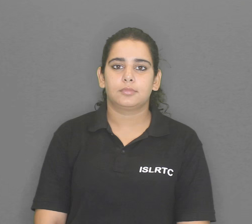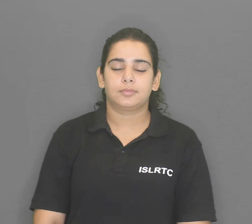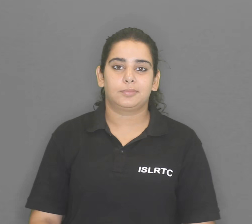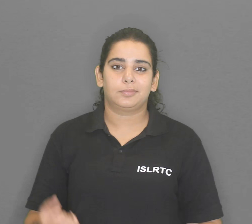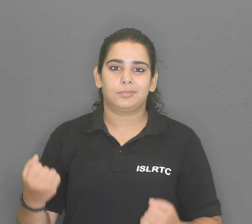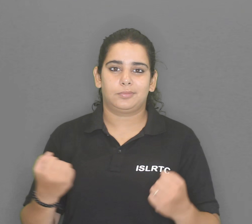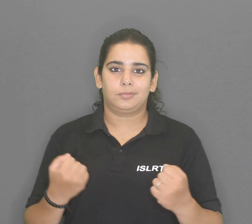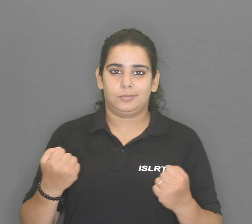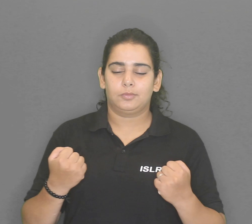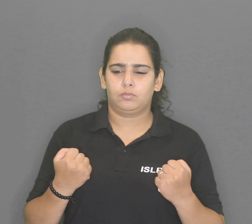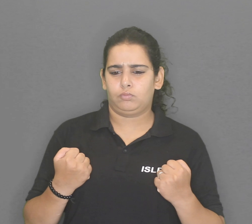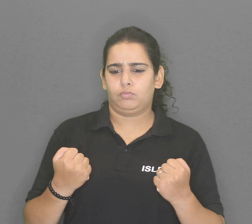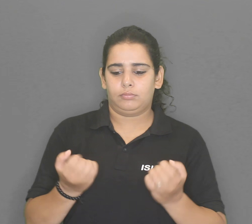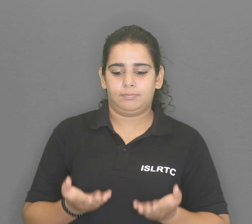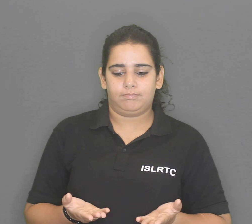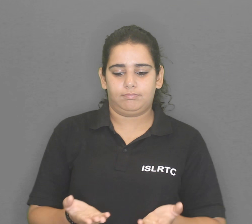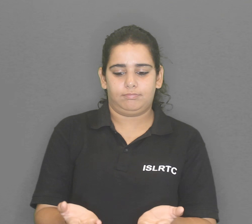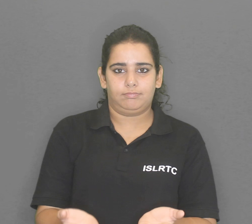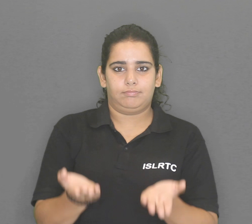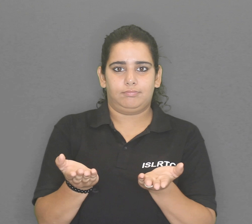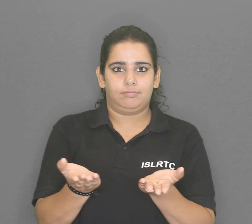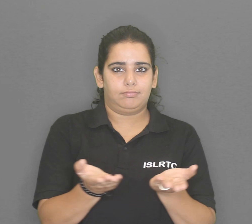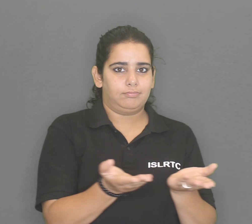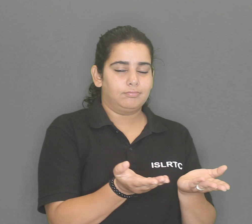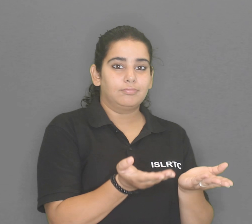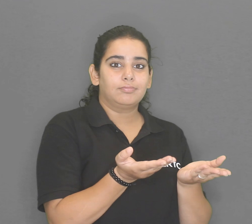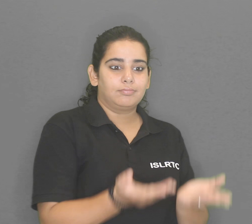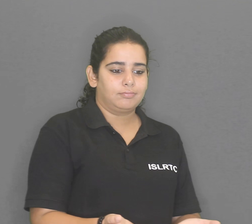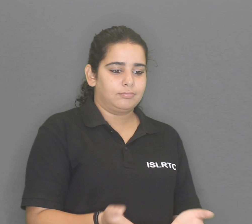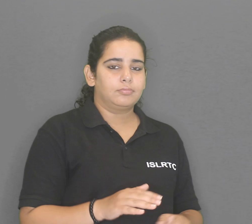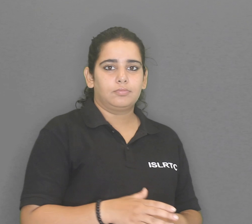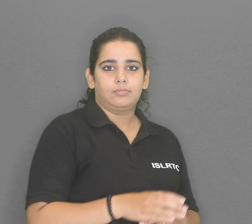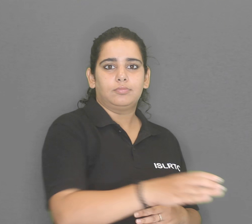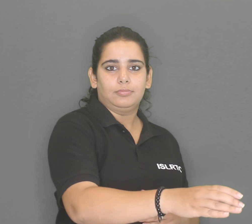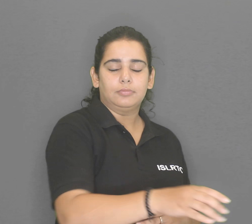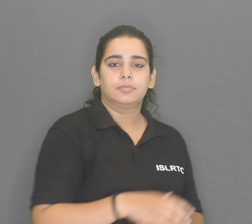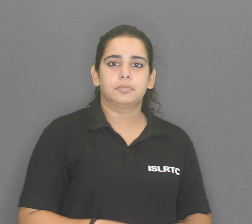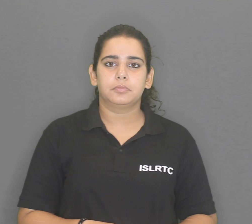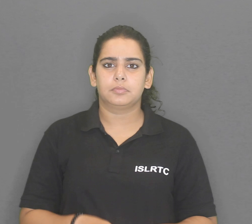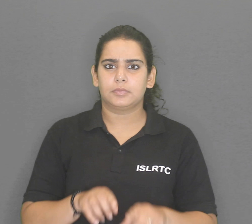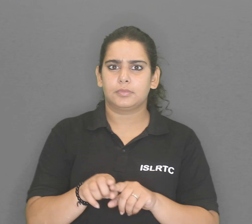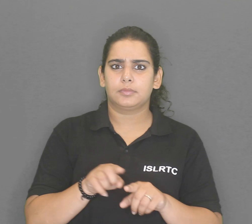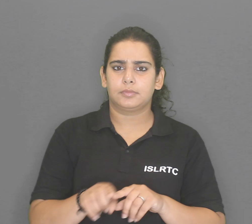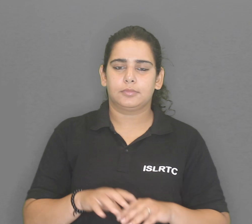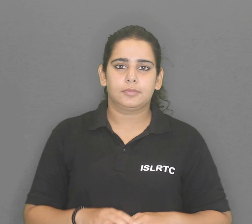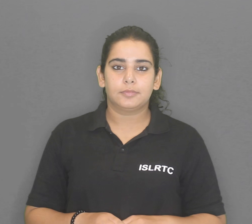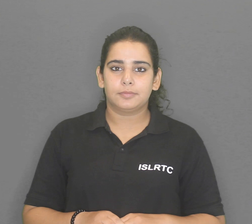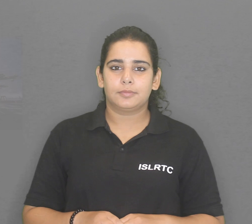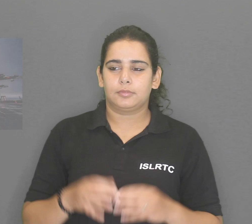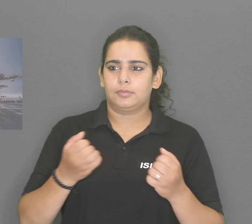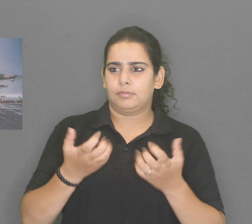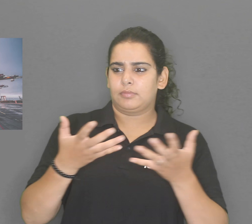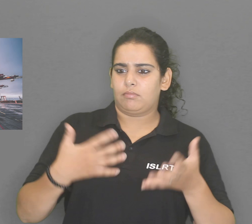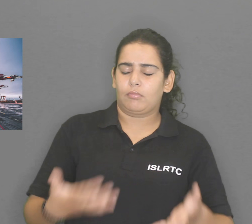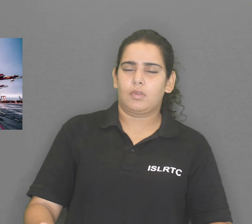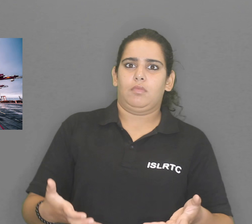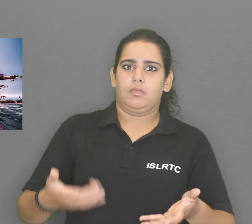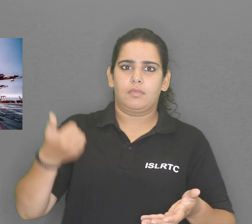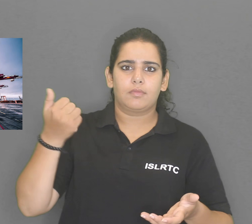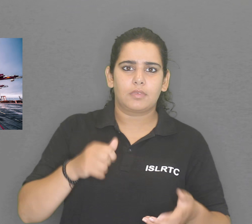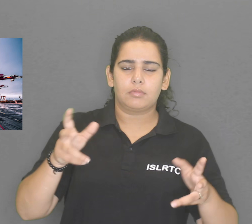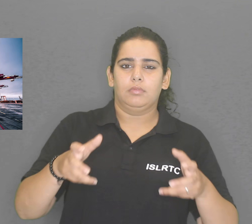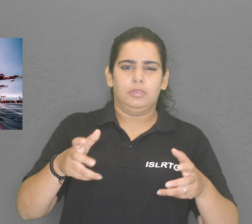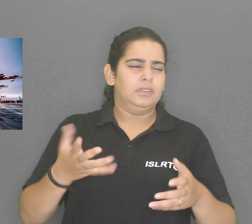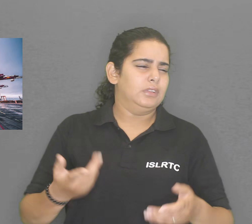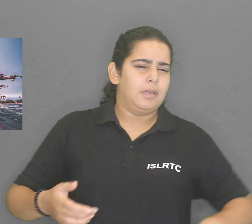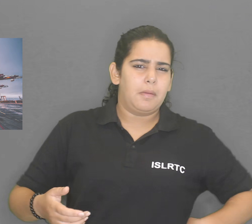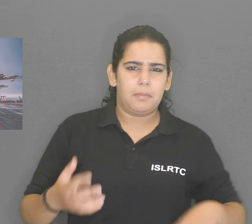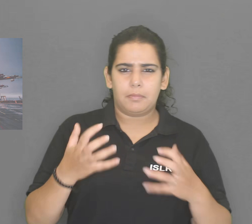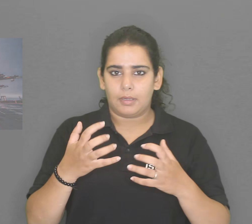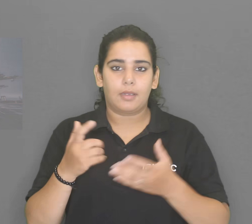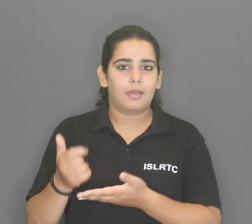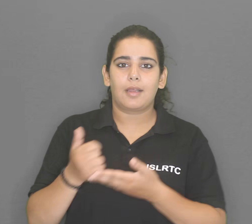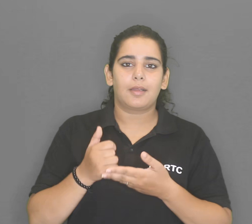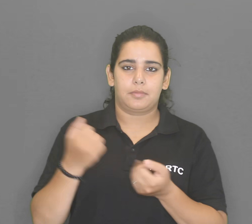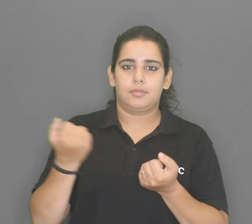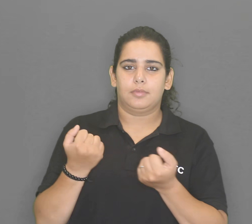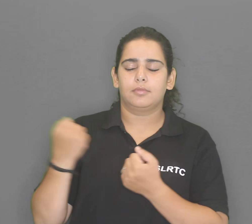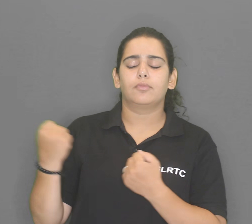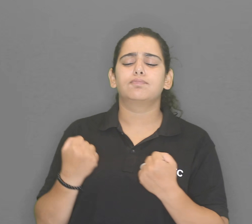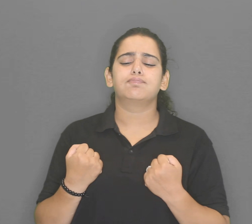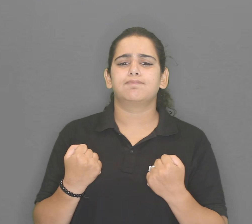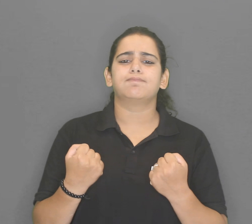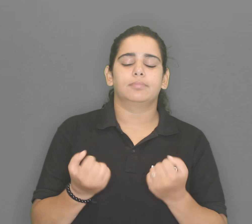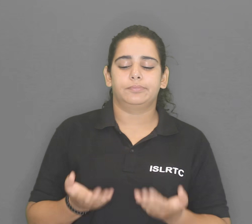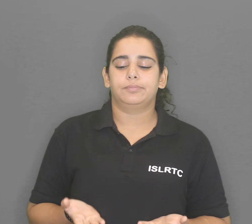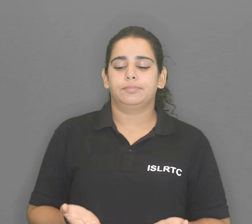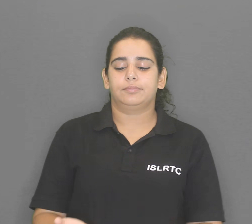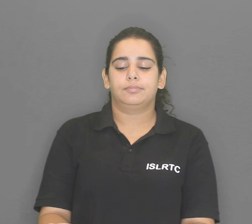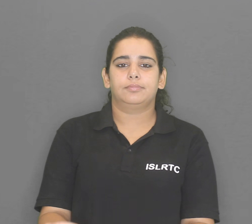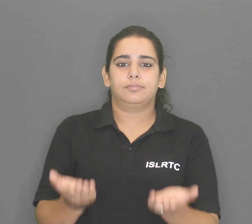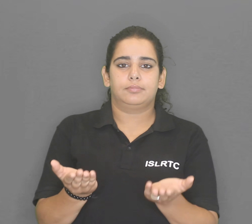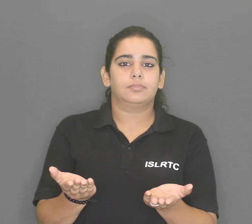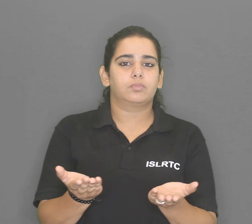Cargo Handling Equipment Machinery and tools used for loading, unloading, and moving cargo, including forklifts, cranes, and conveyor belts